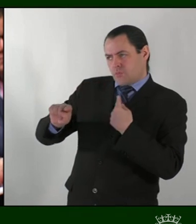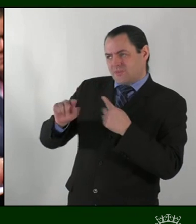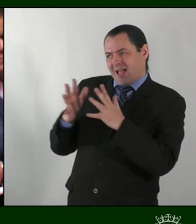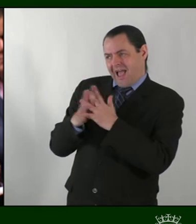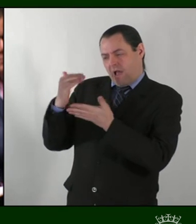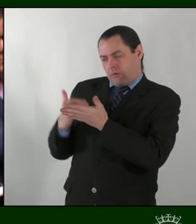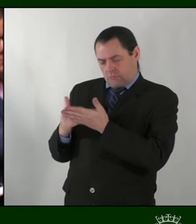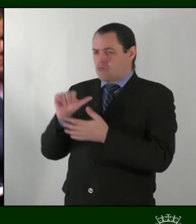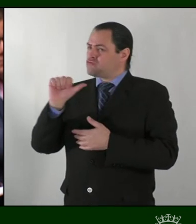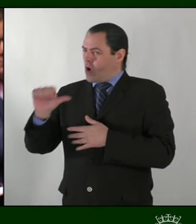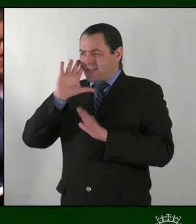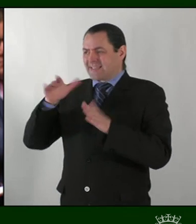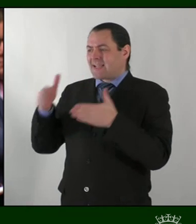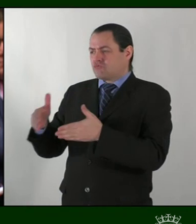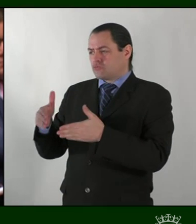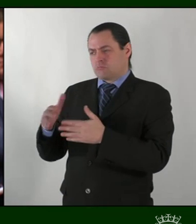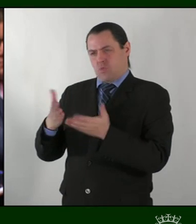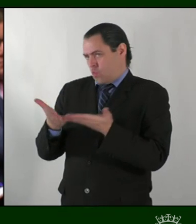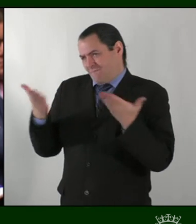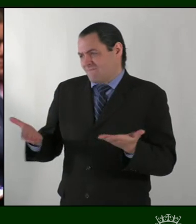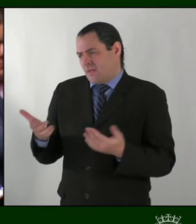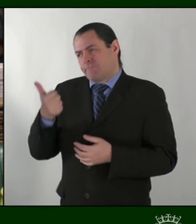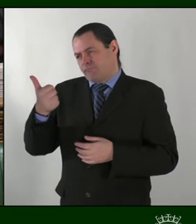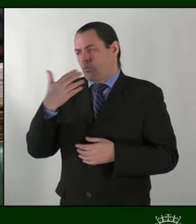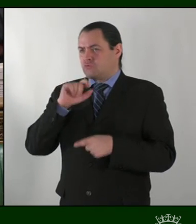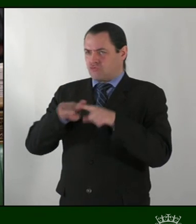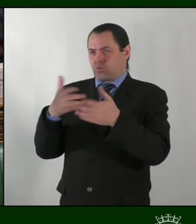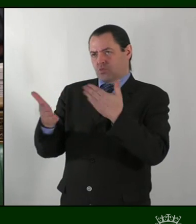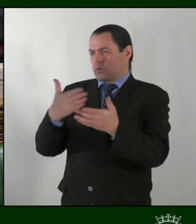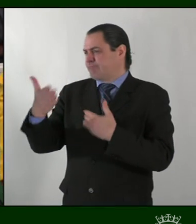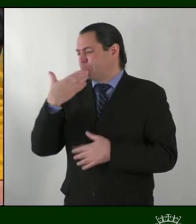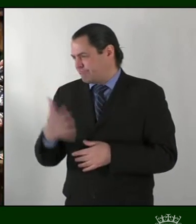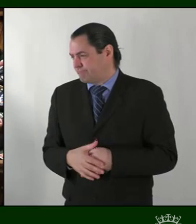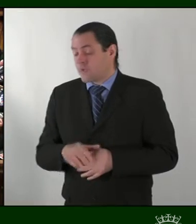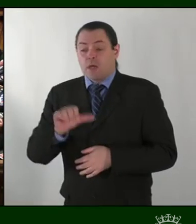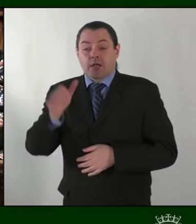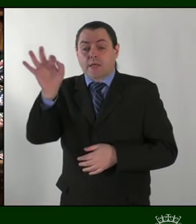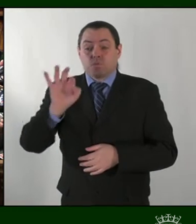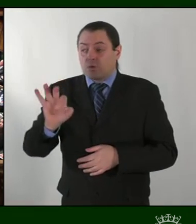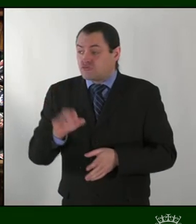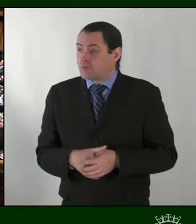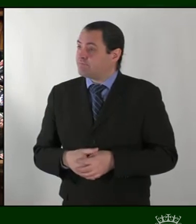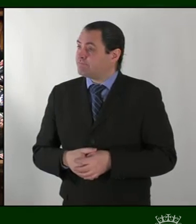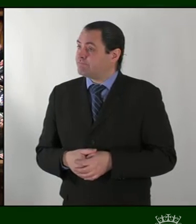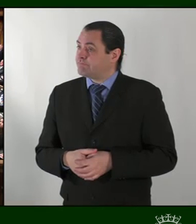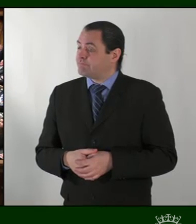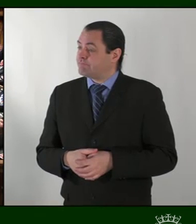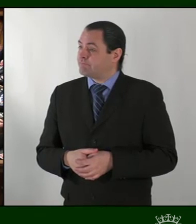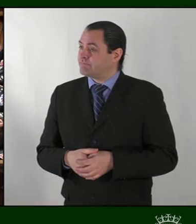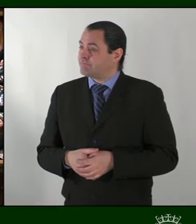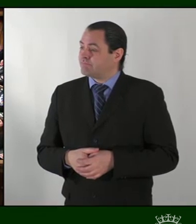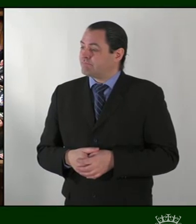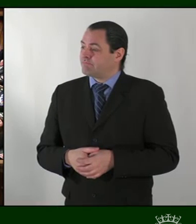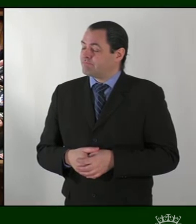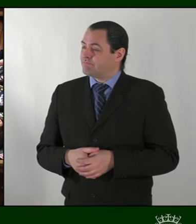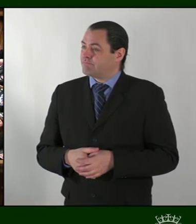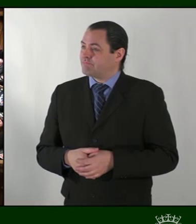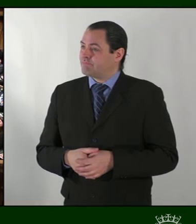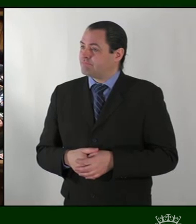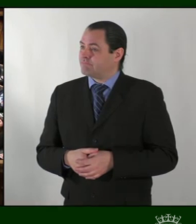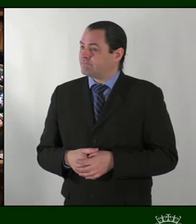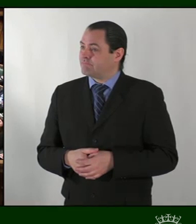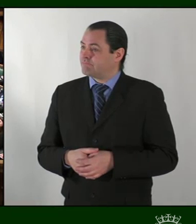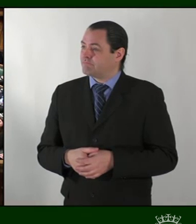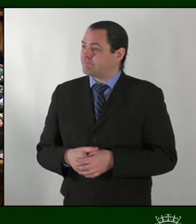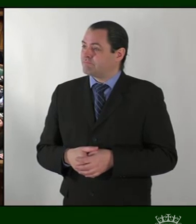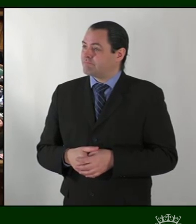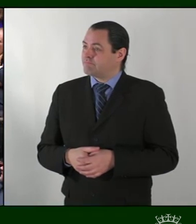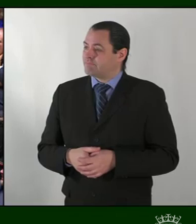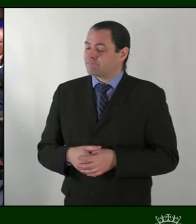He is right to draw attention to this injustice, and we will do all we can to remedy it.